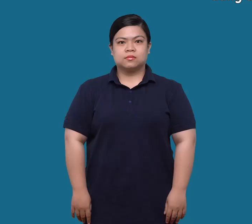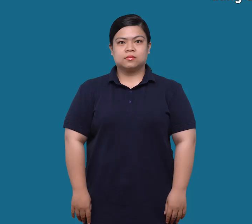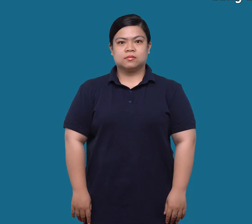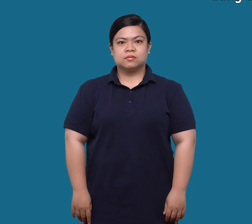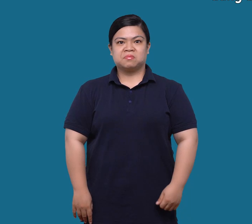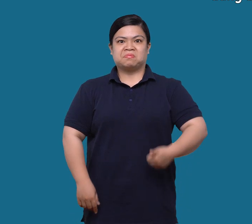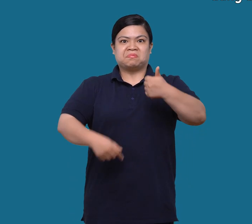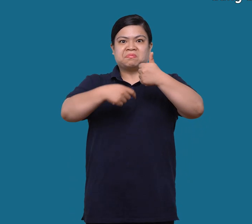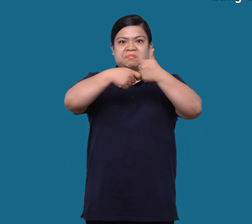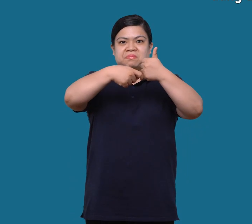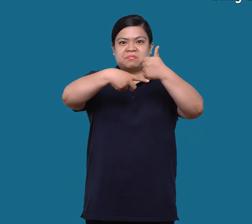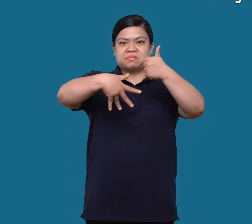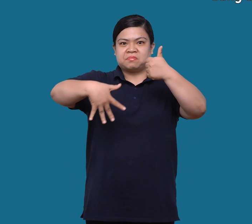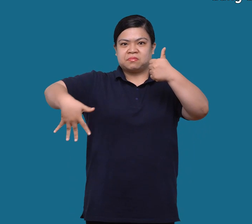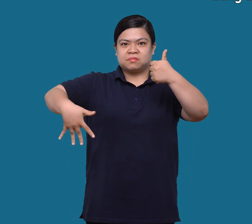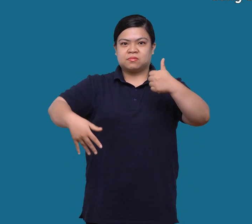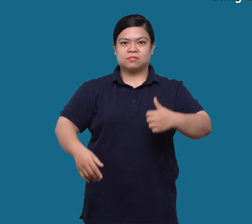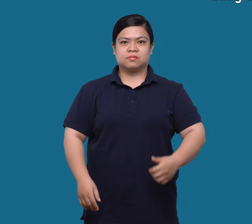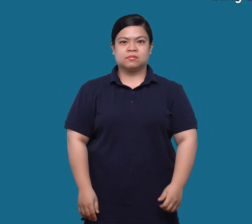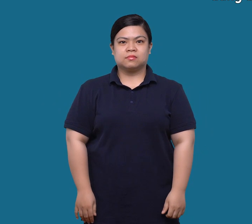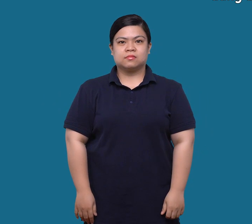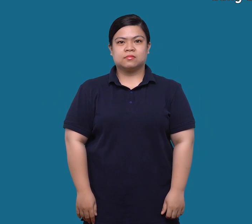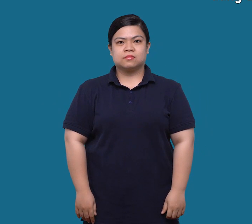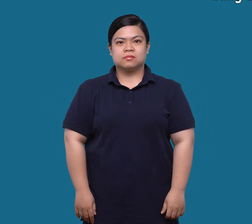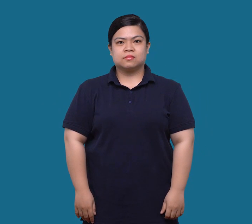đứng đầu (hàng đầu)